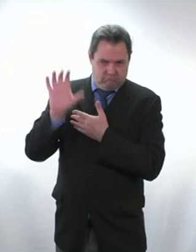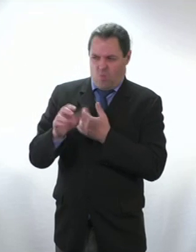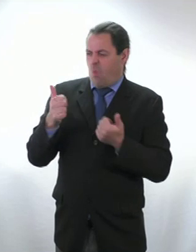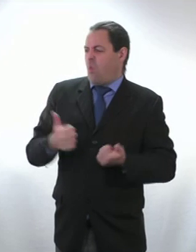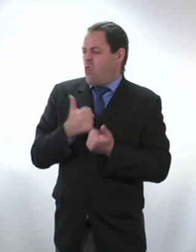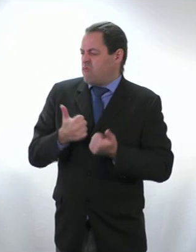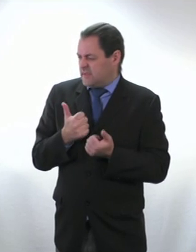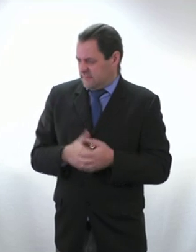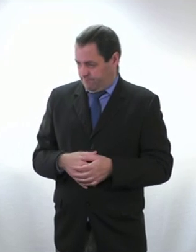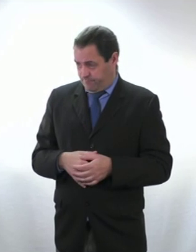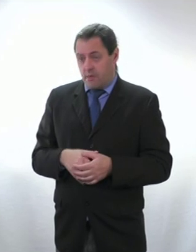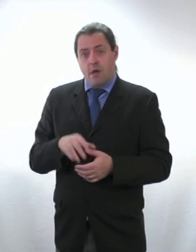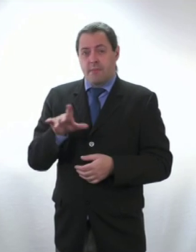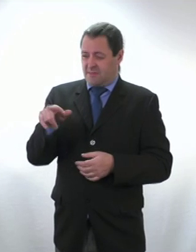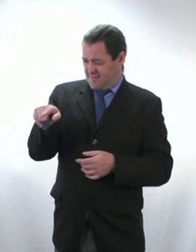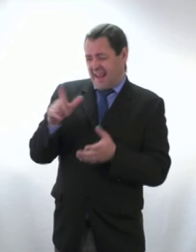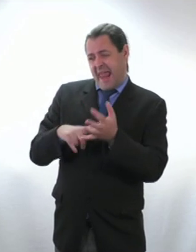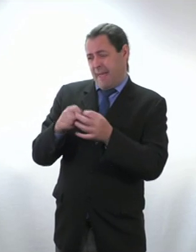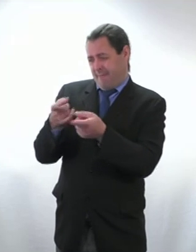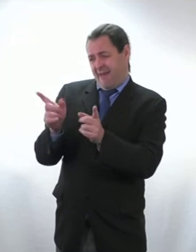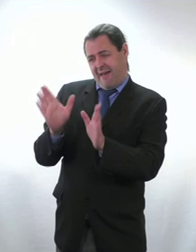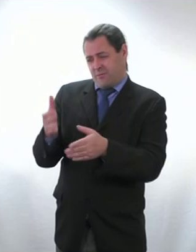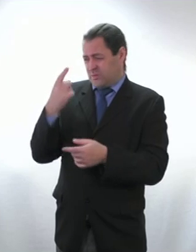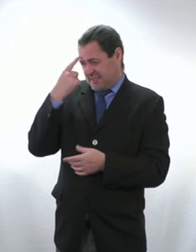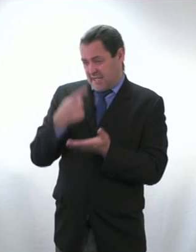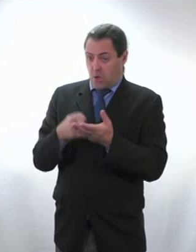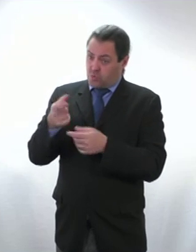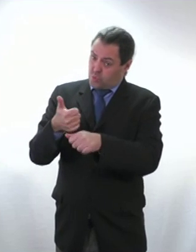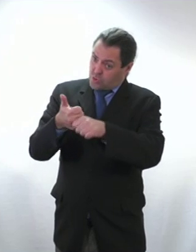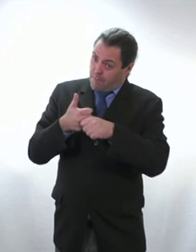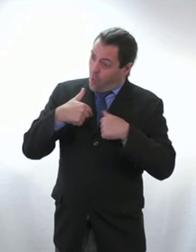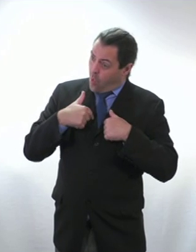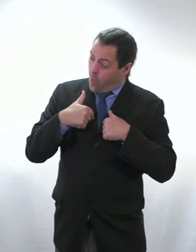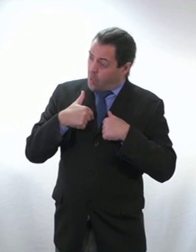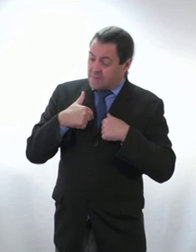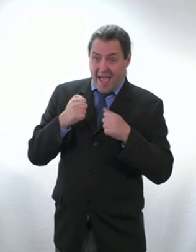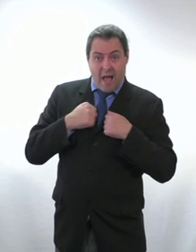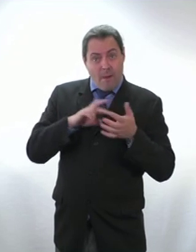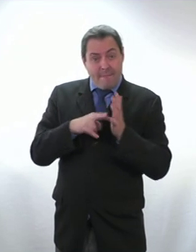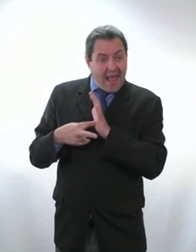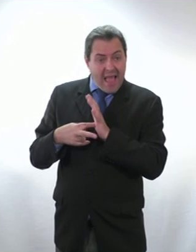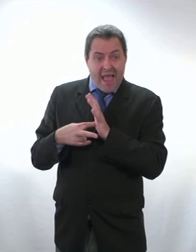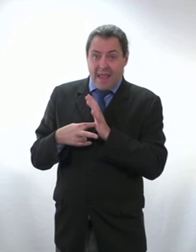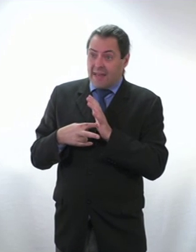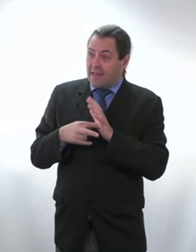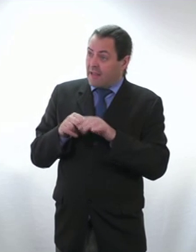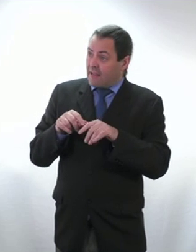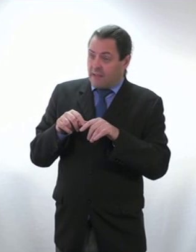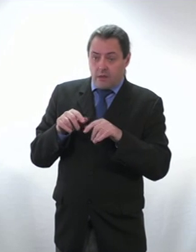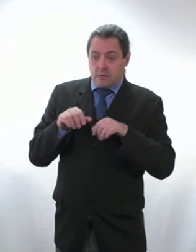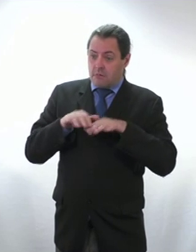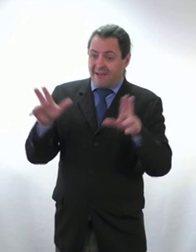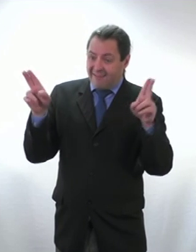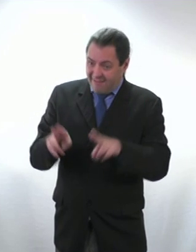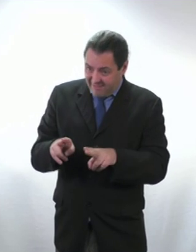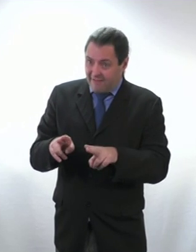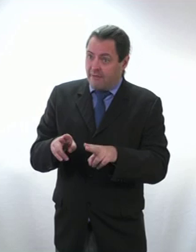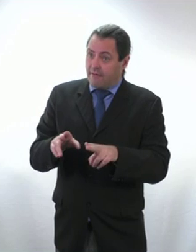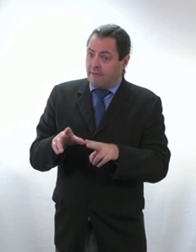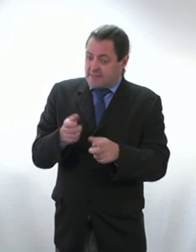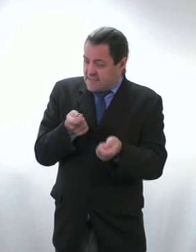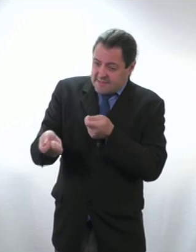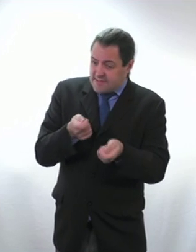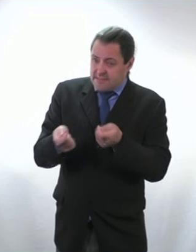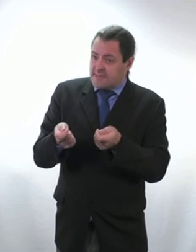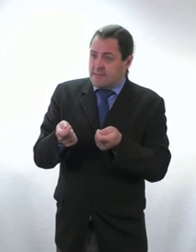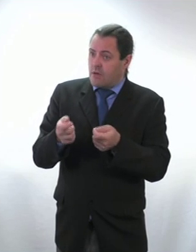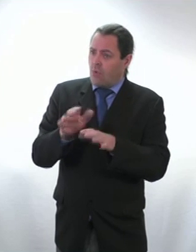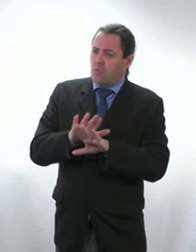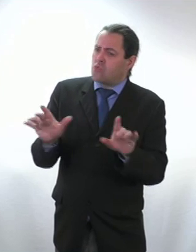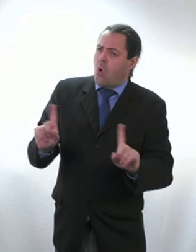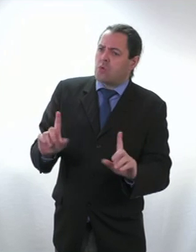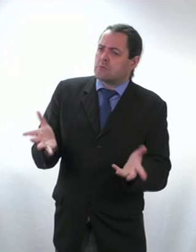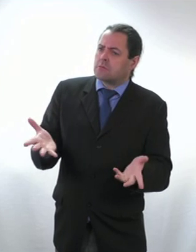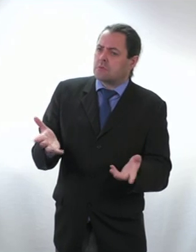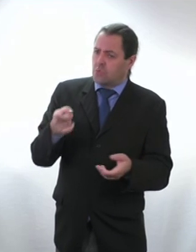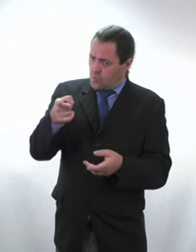I think that the Opposition really need to decide whether they are in favour of the plan to reduce transmission to bear down on the virus or not.